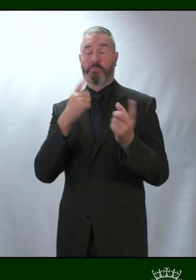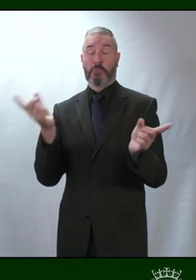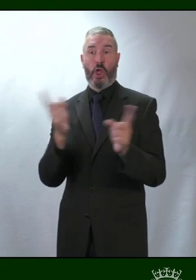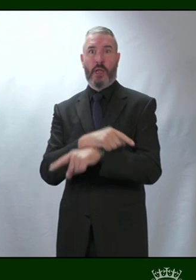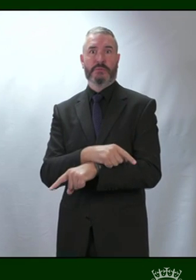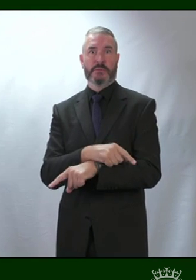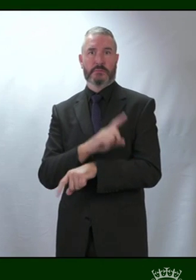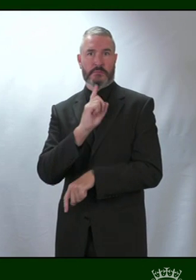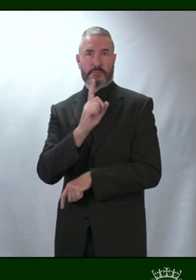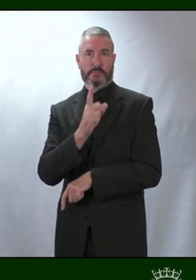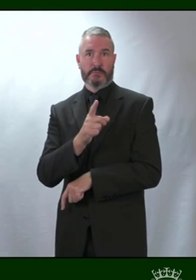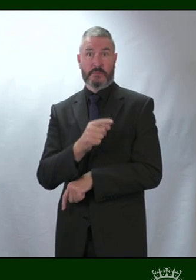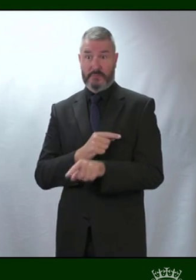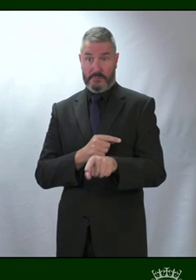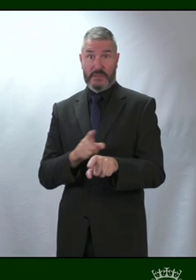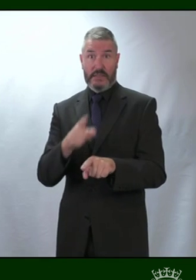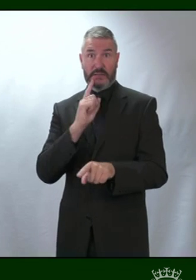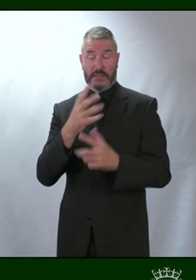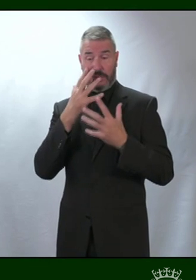Standing at that Dispatch Box, he said: